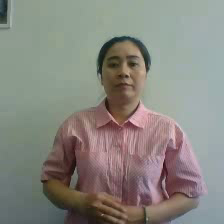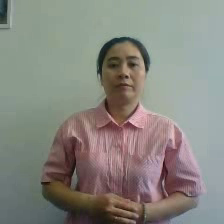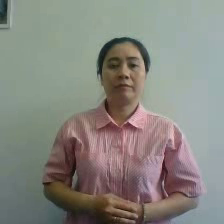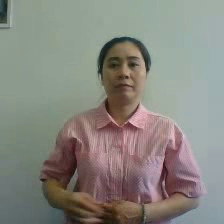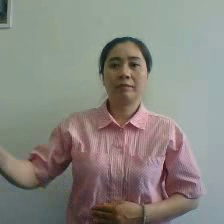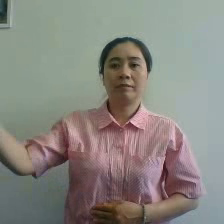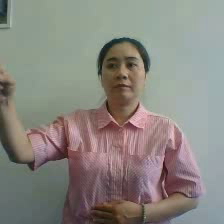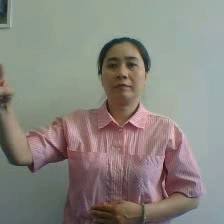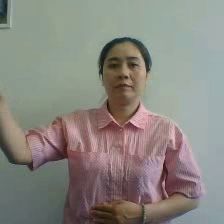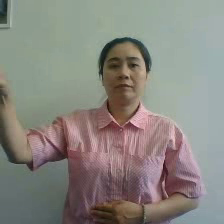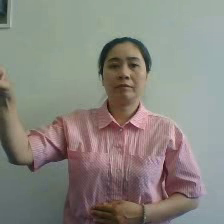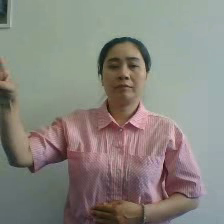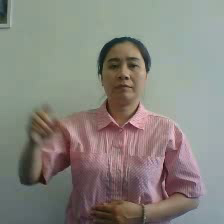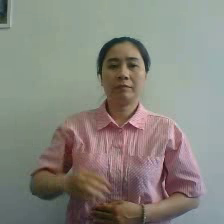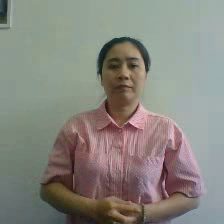Họ